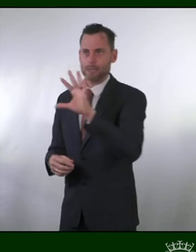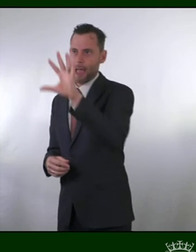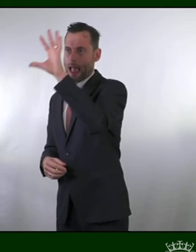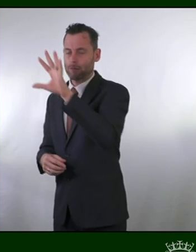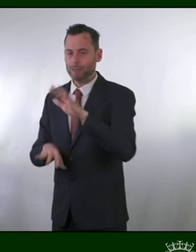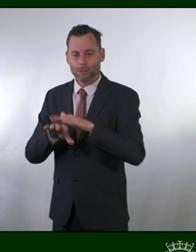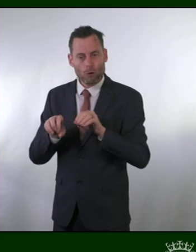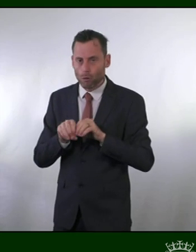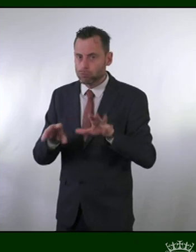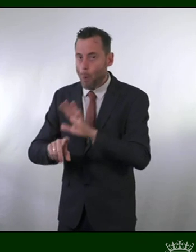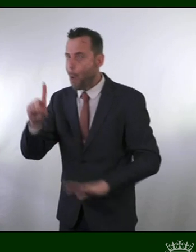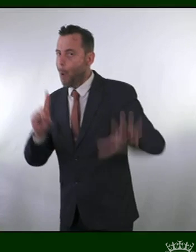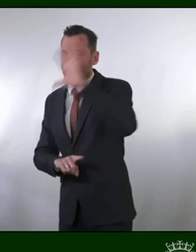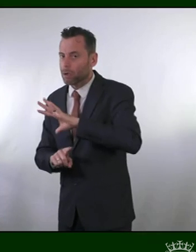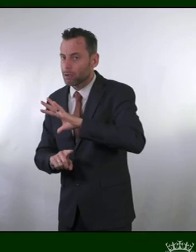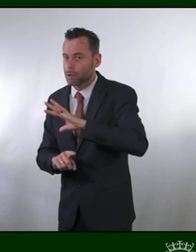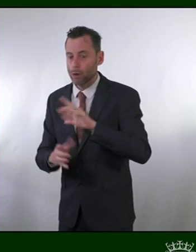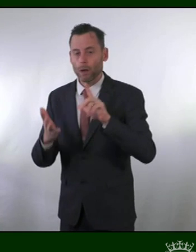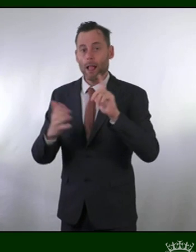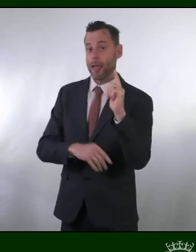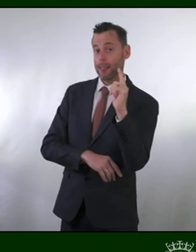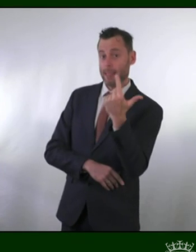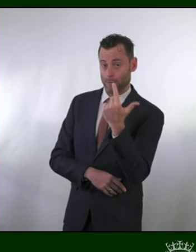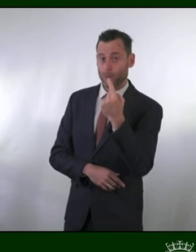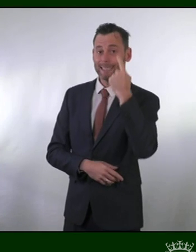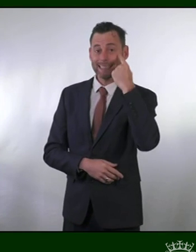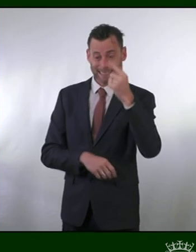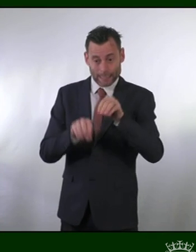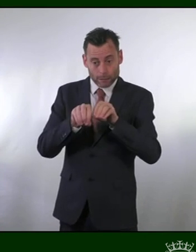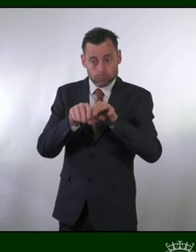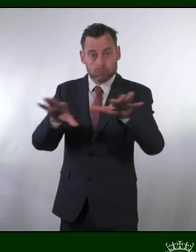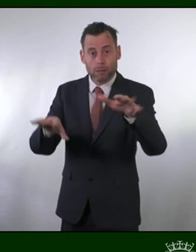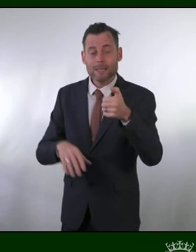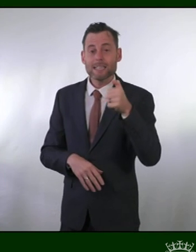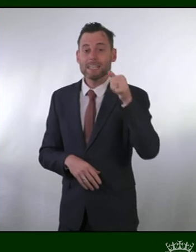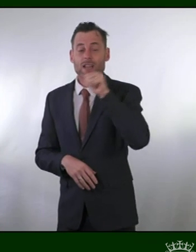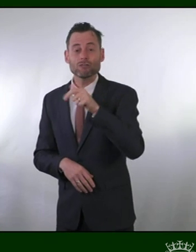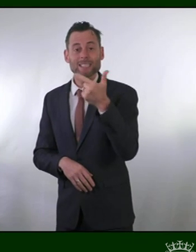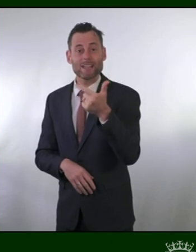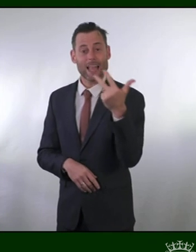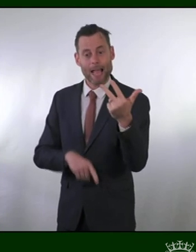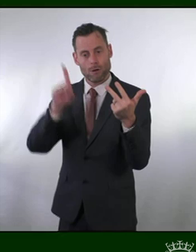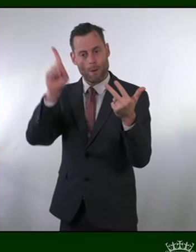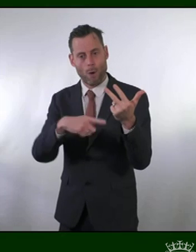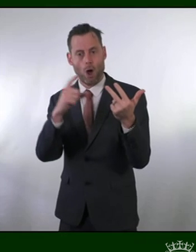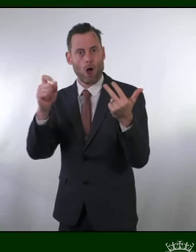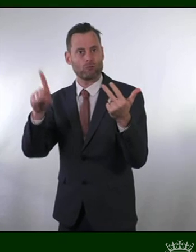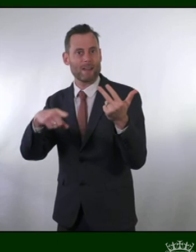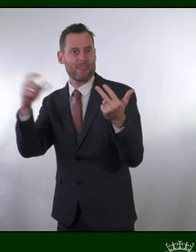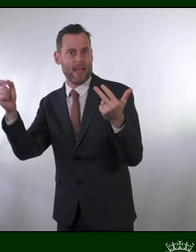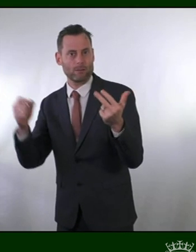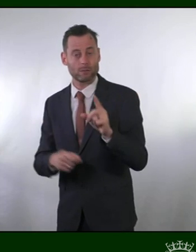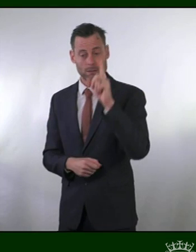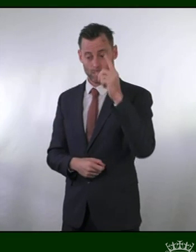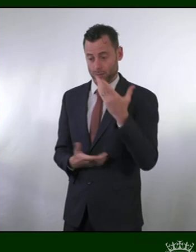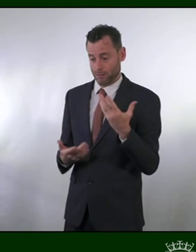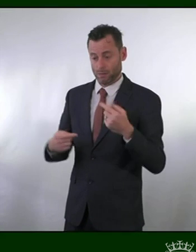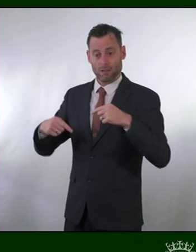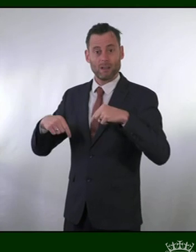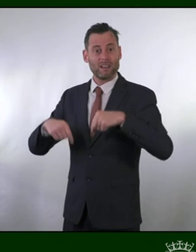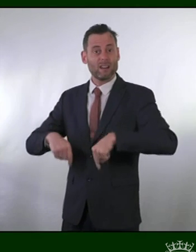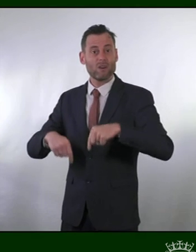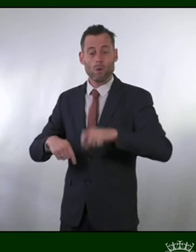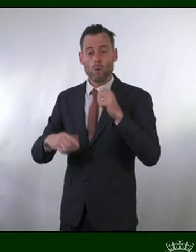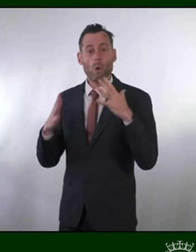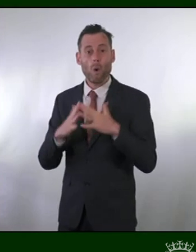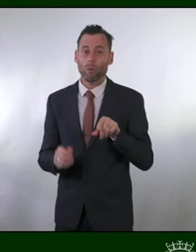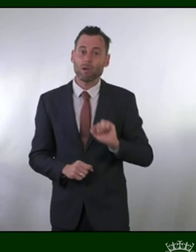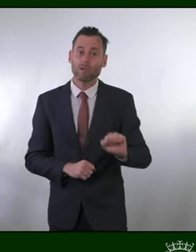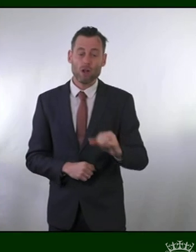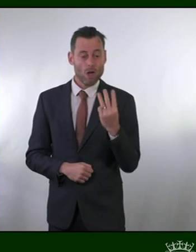In Liverpool, for instance, alas, the figures are now running at 670 cases per 100,000, against 33 cases per 100,000 in Cornwall.